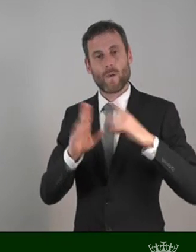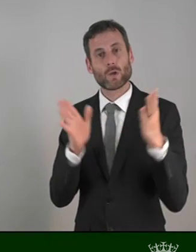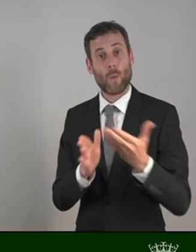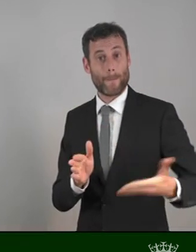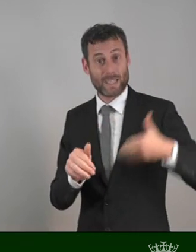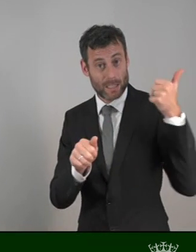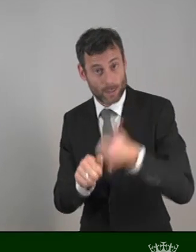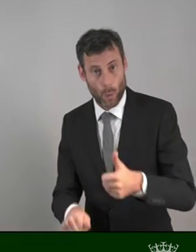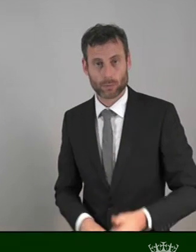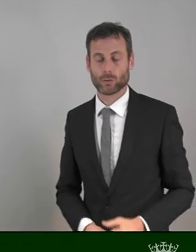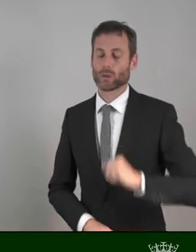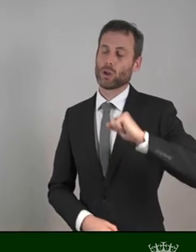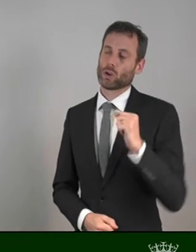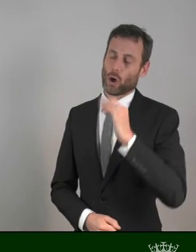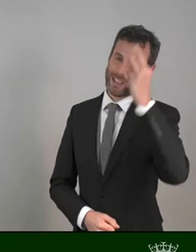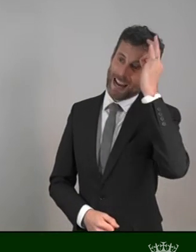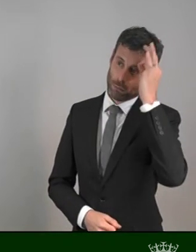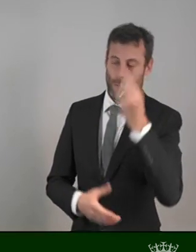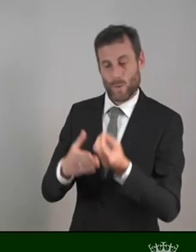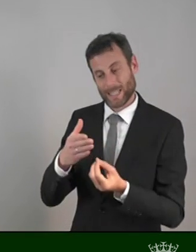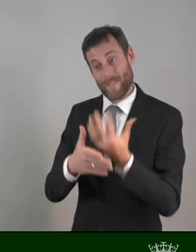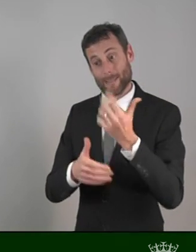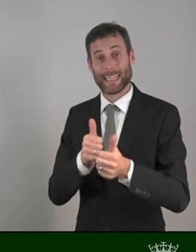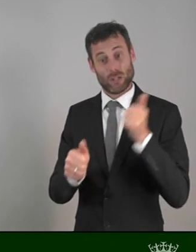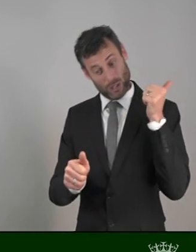The Scottish Council for Development and Industry supports them.